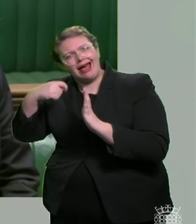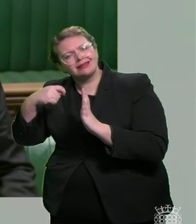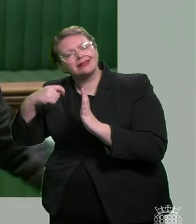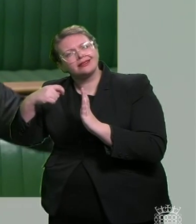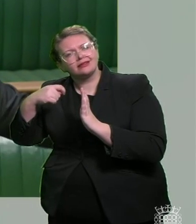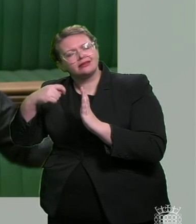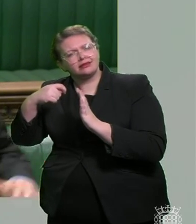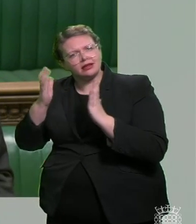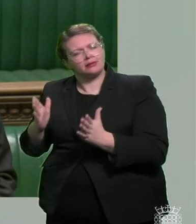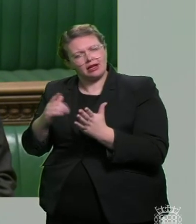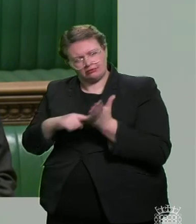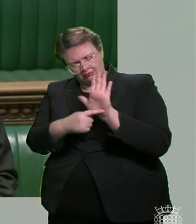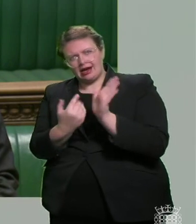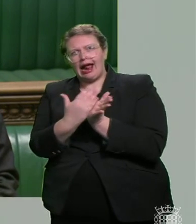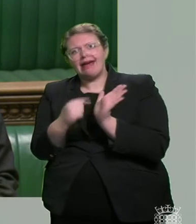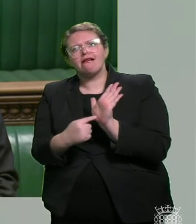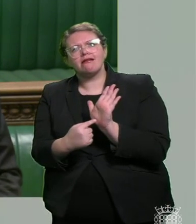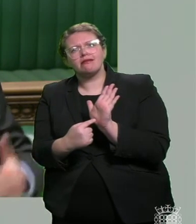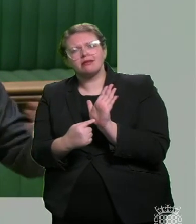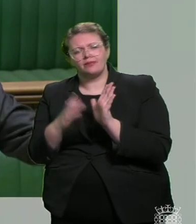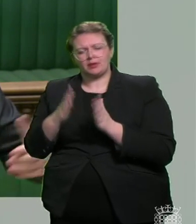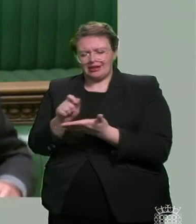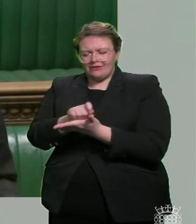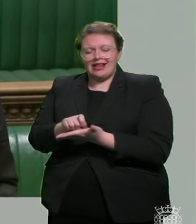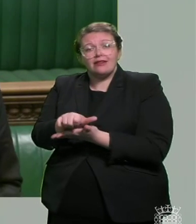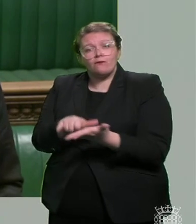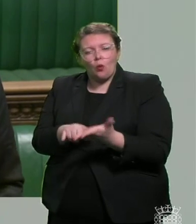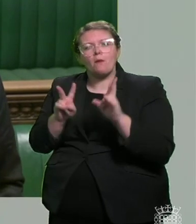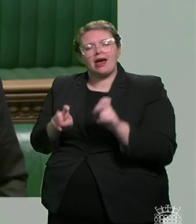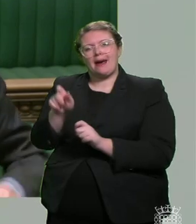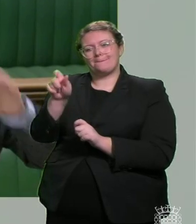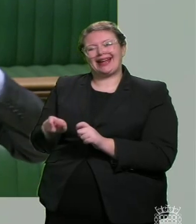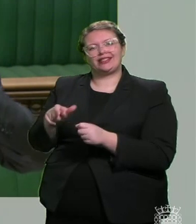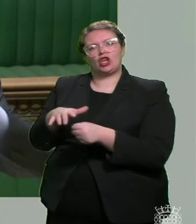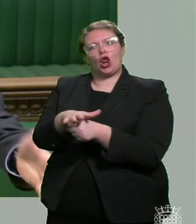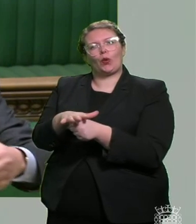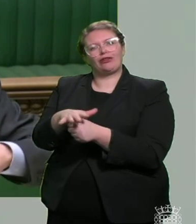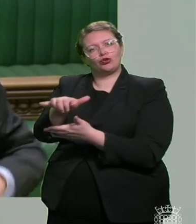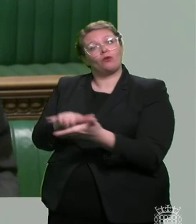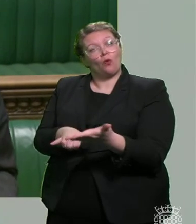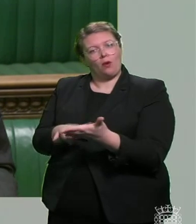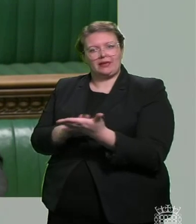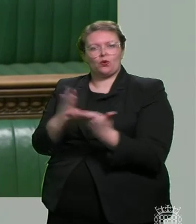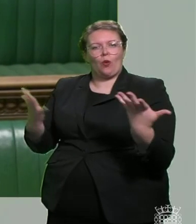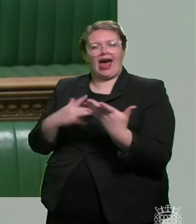They have to have a passenger locator form; they are kicked off the plane if they do not have it.